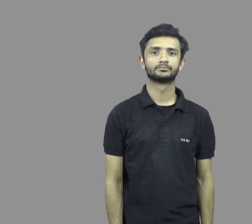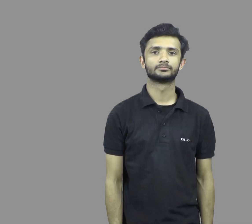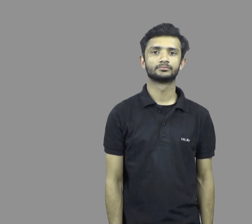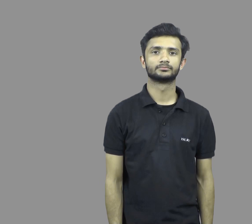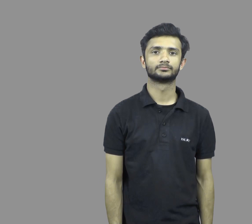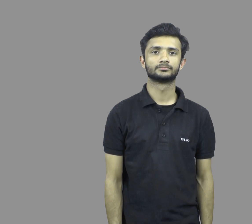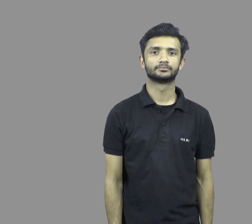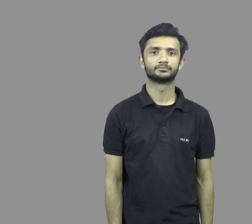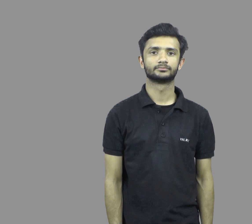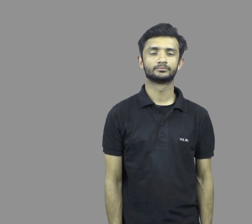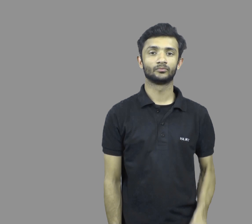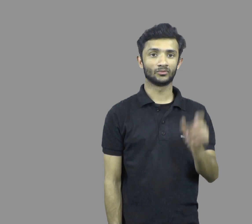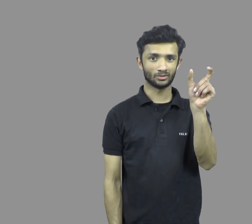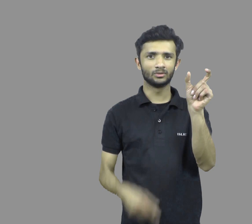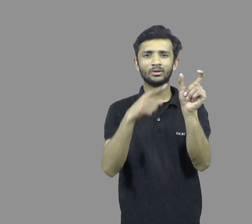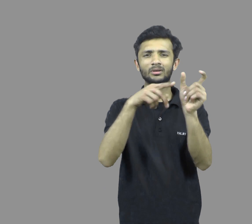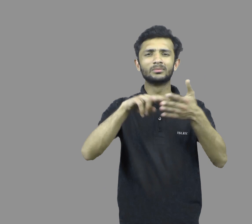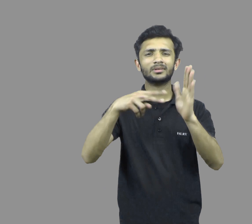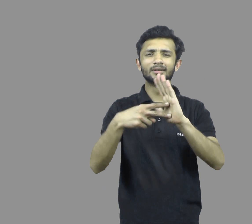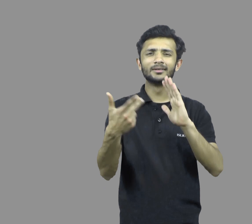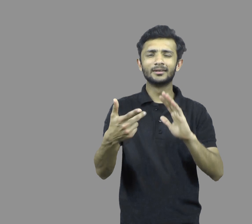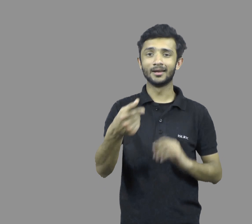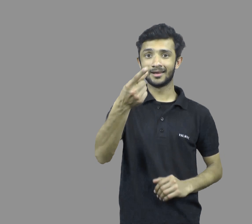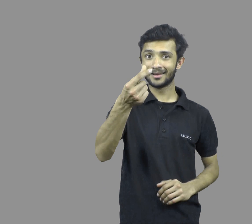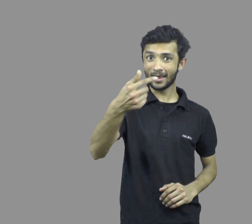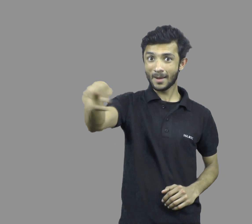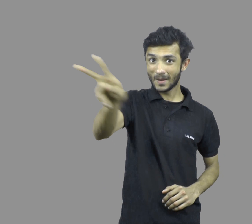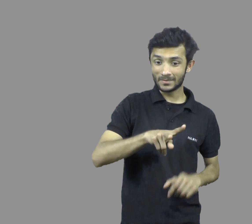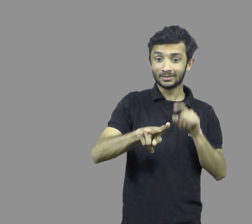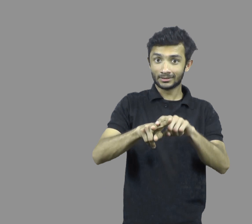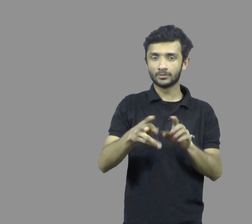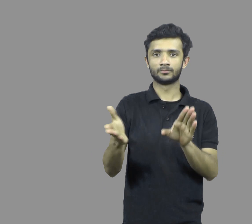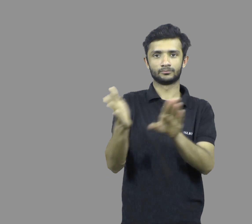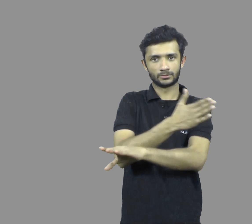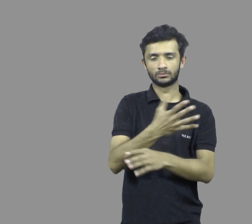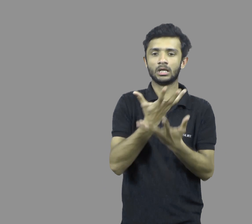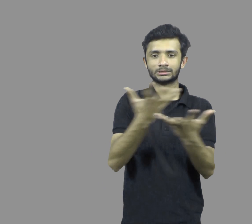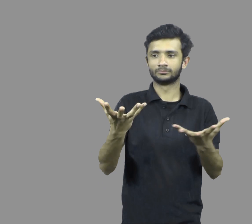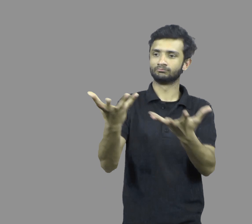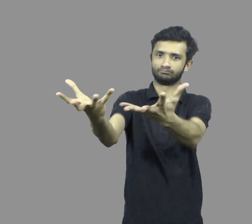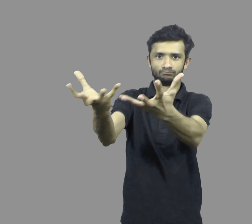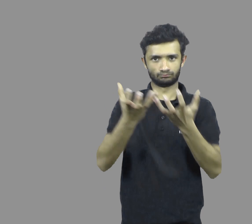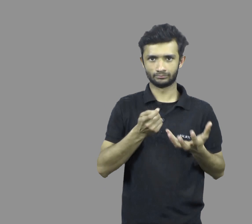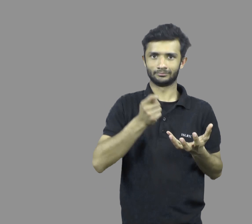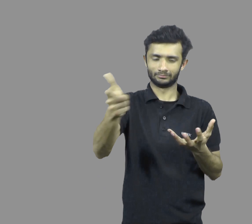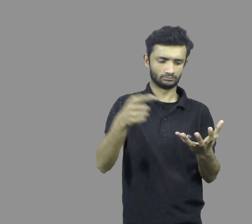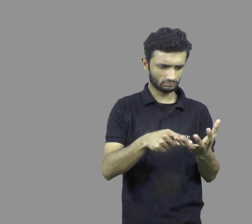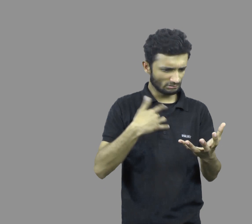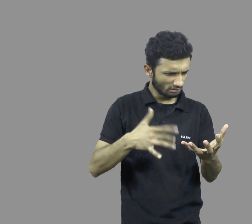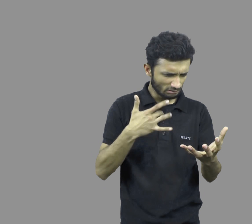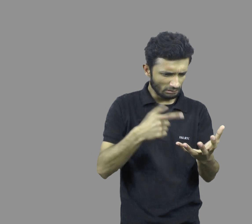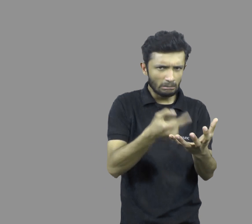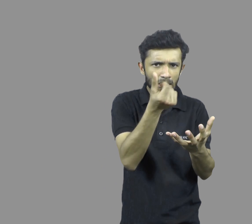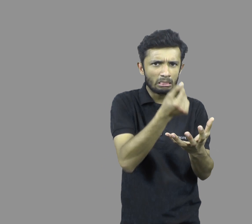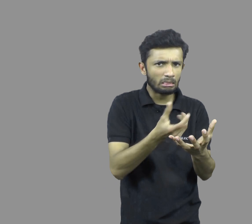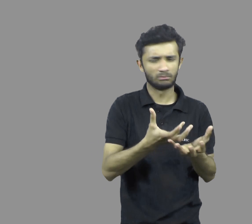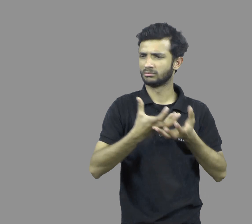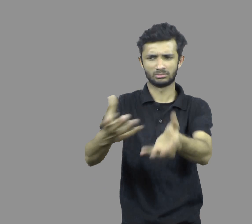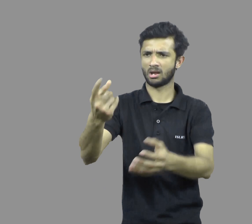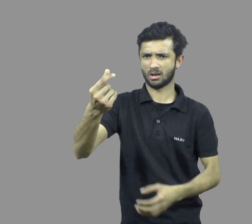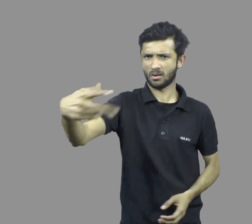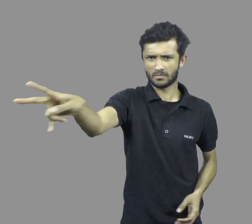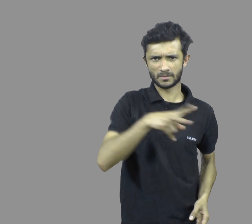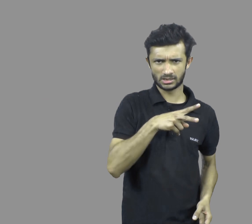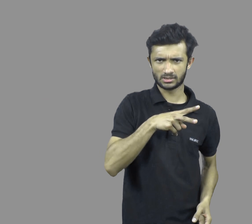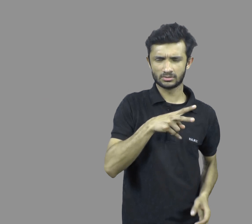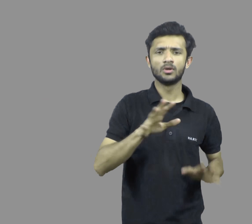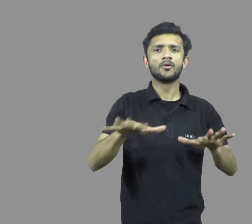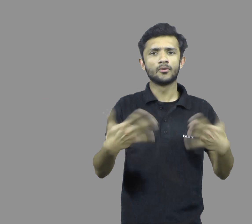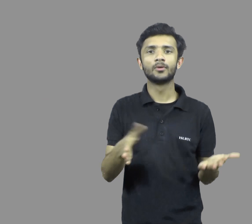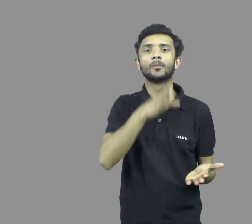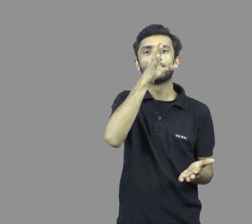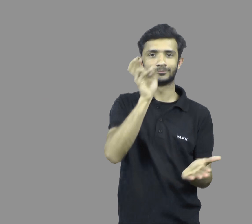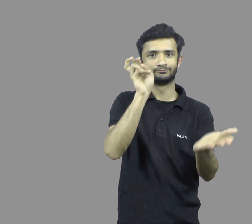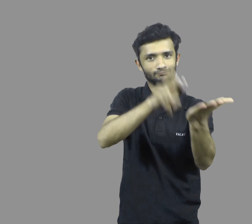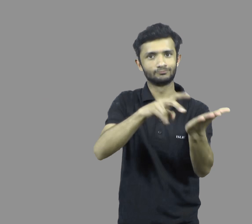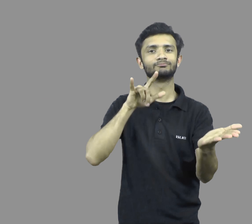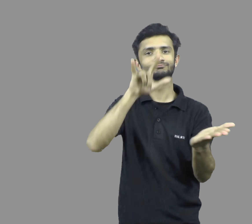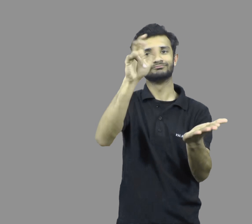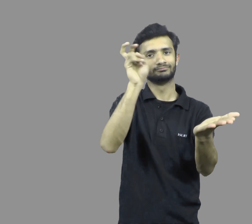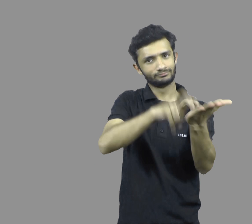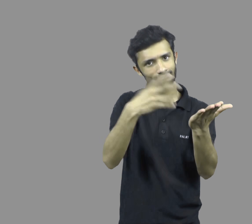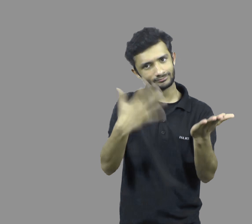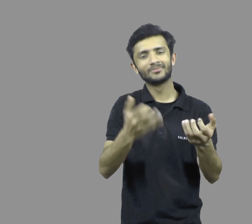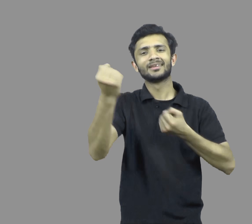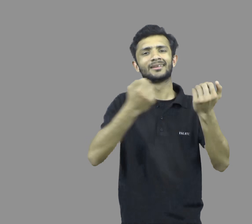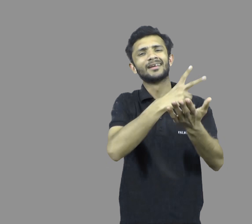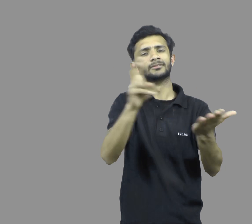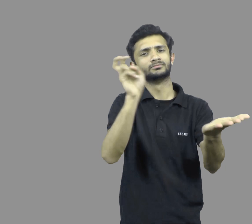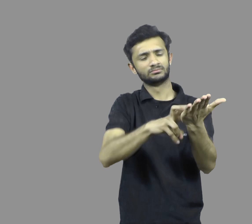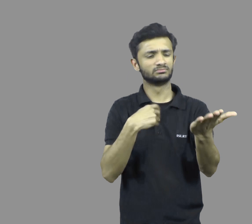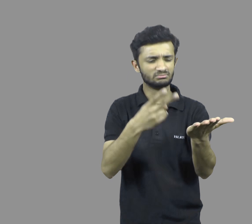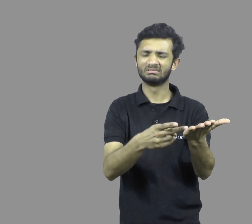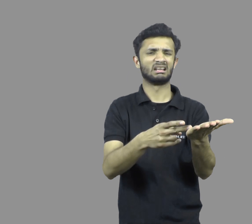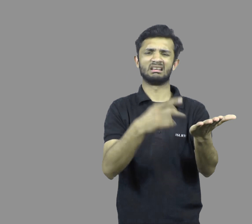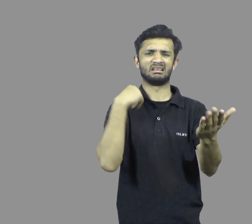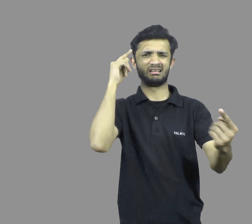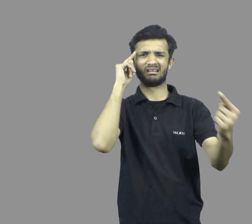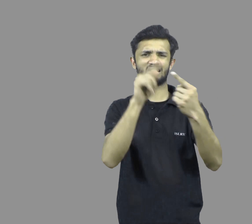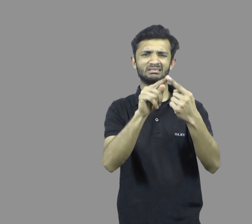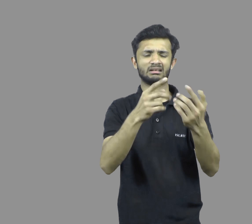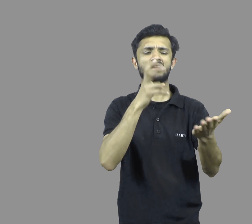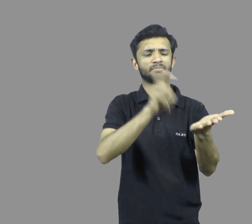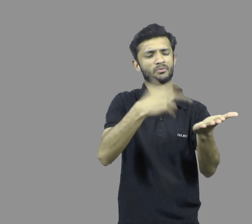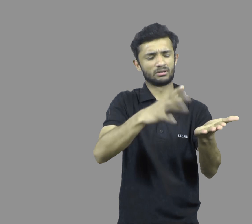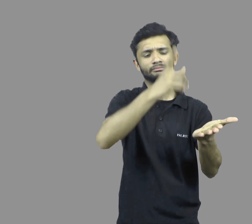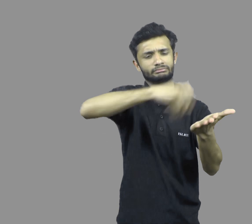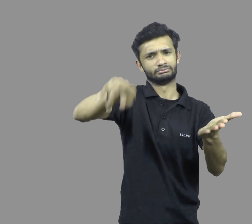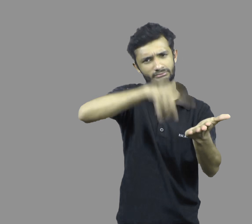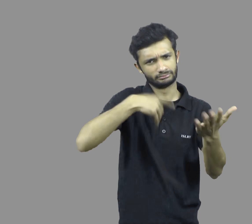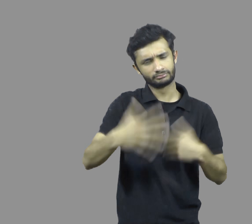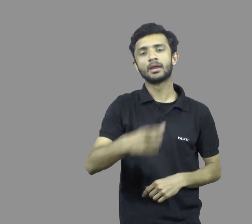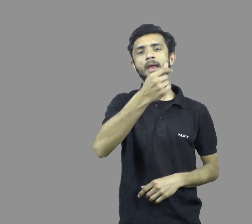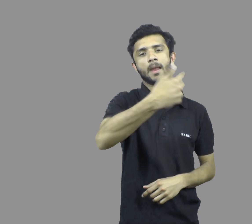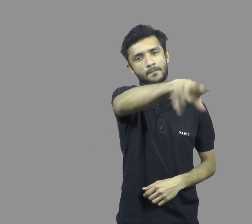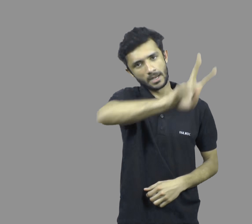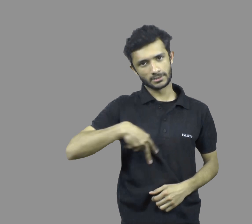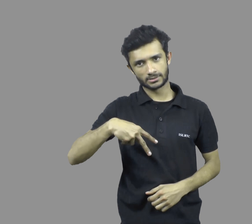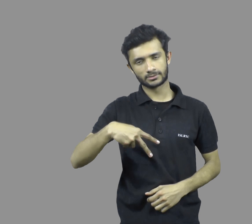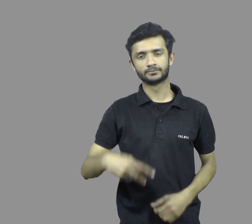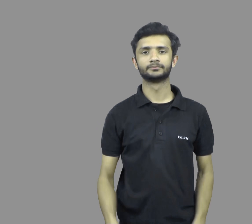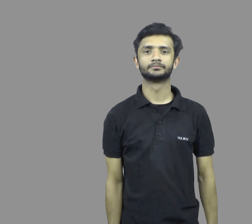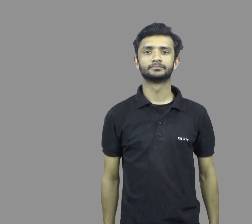Refund